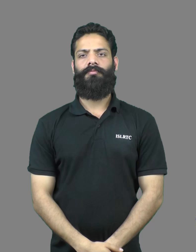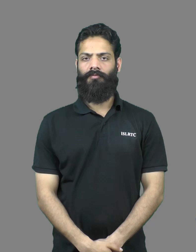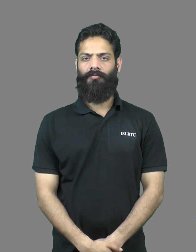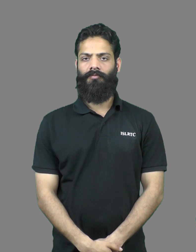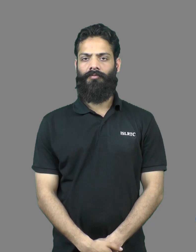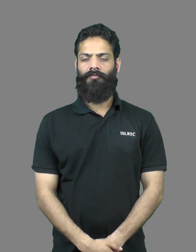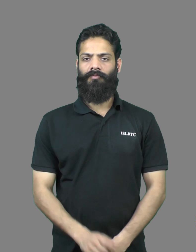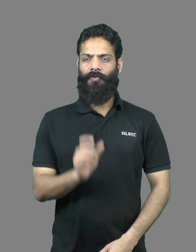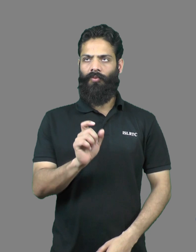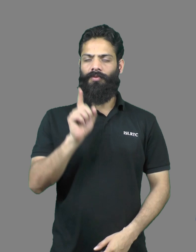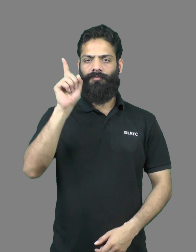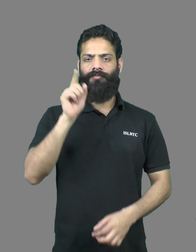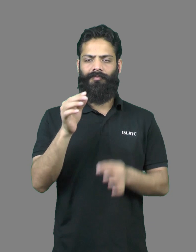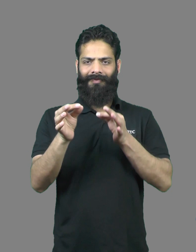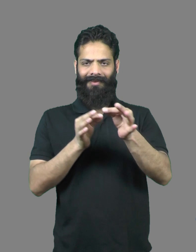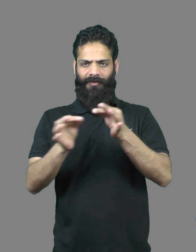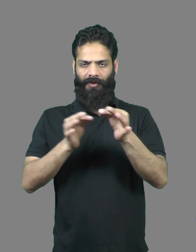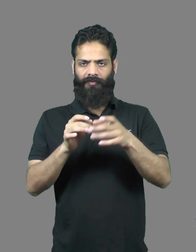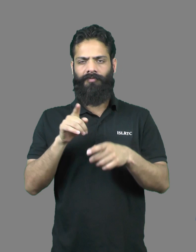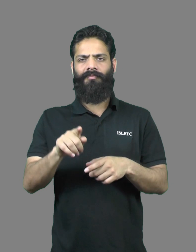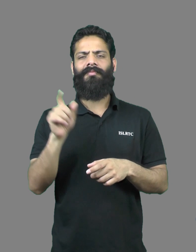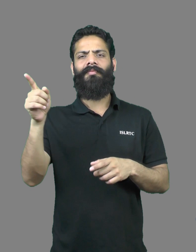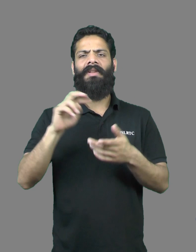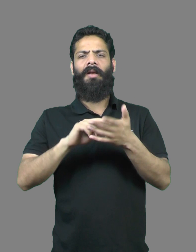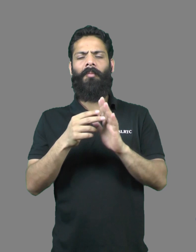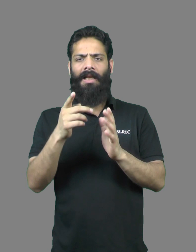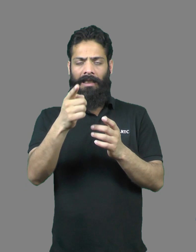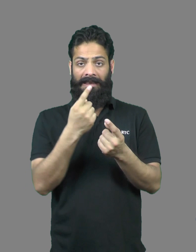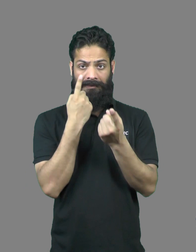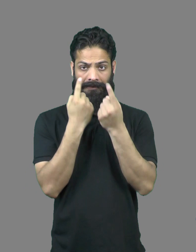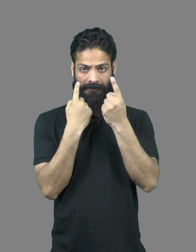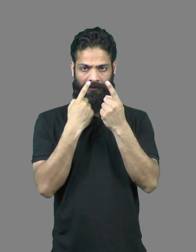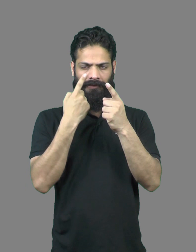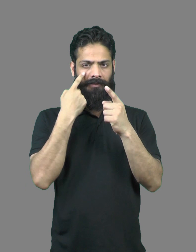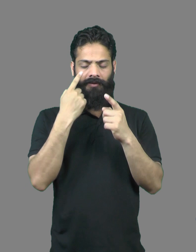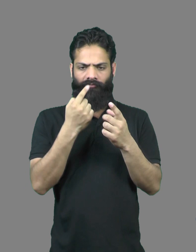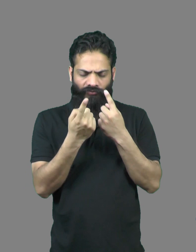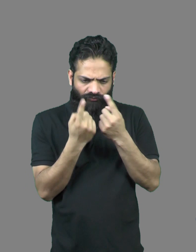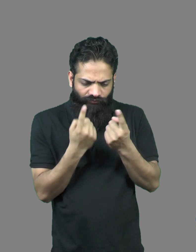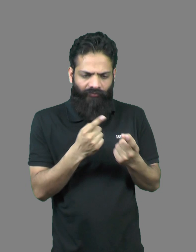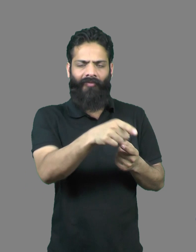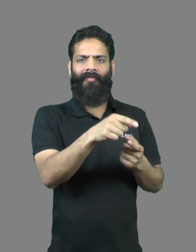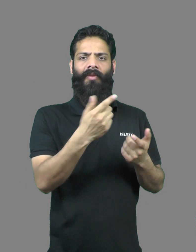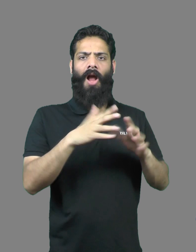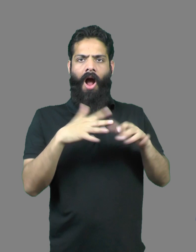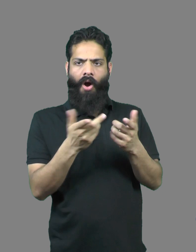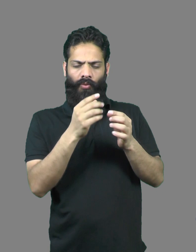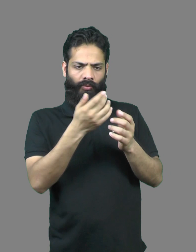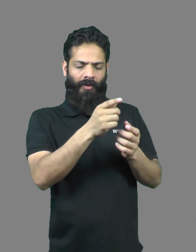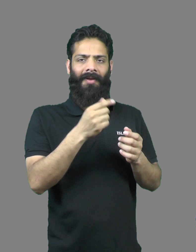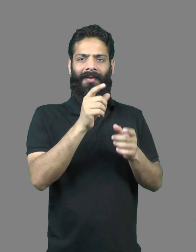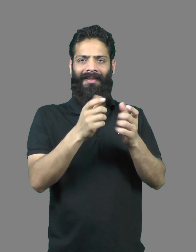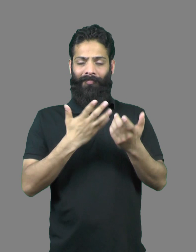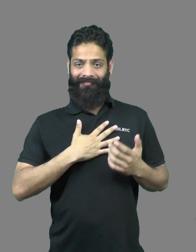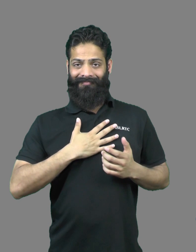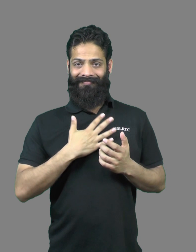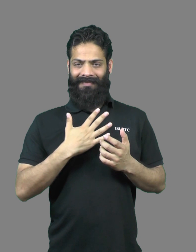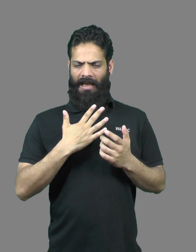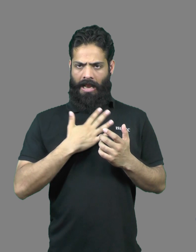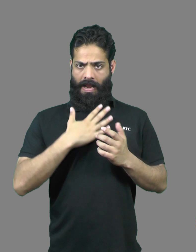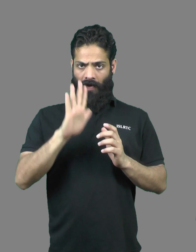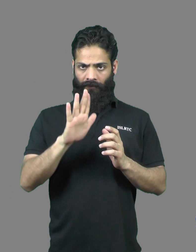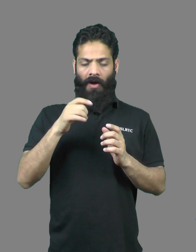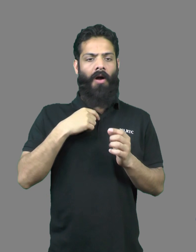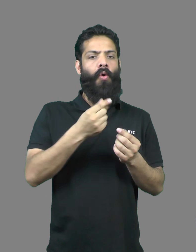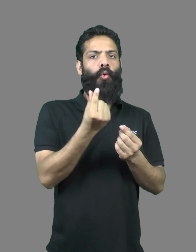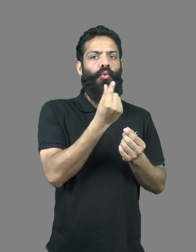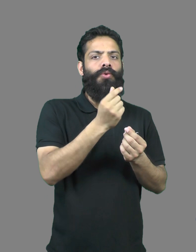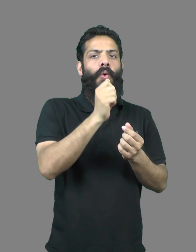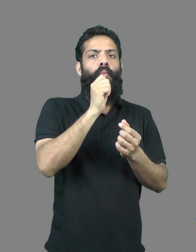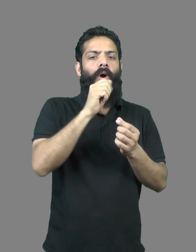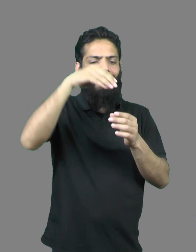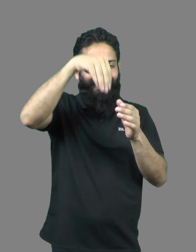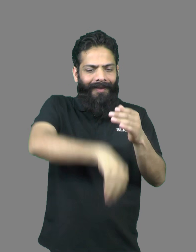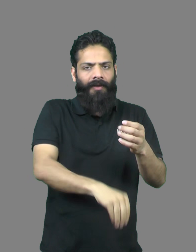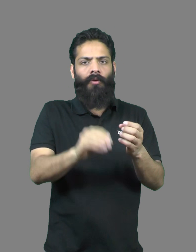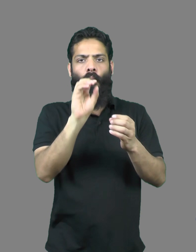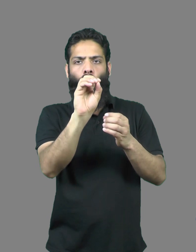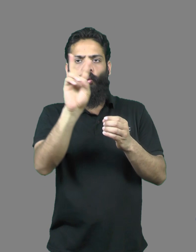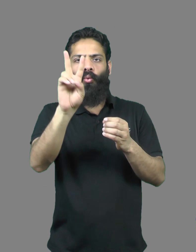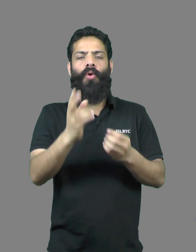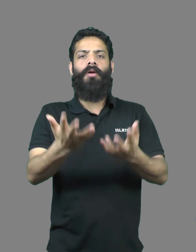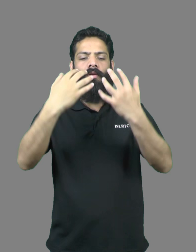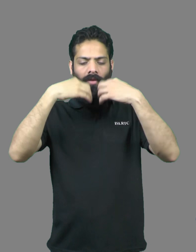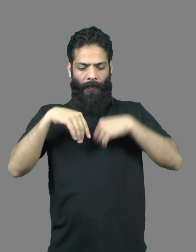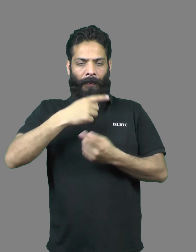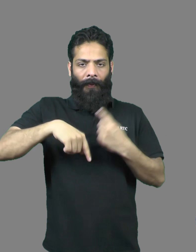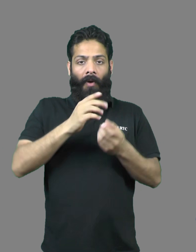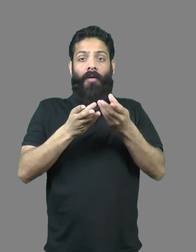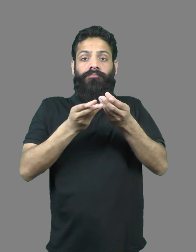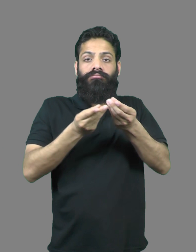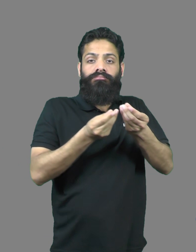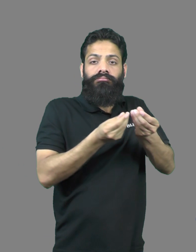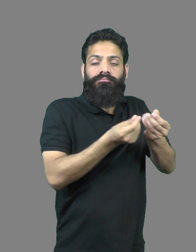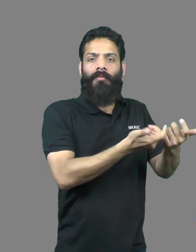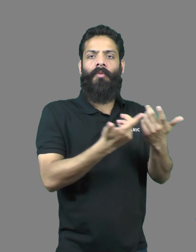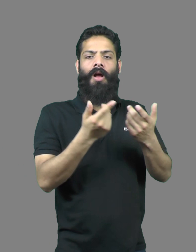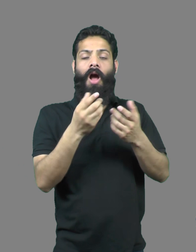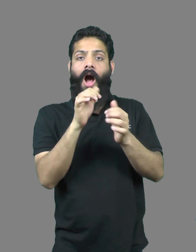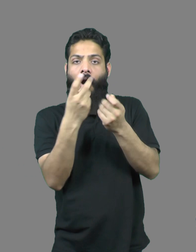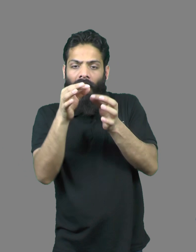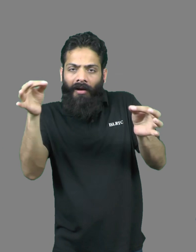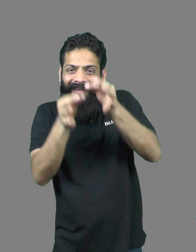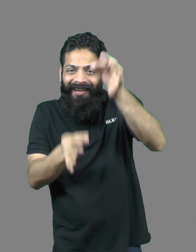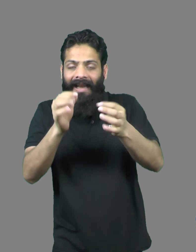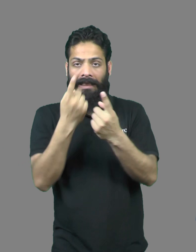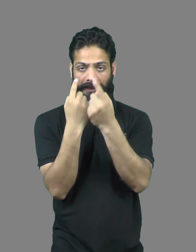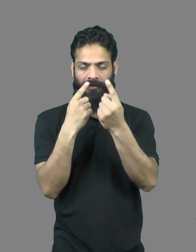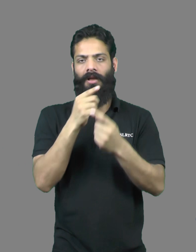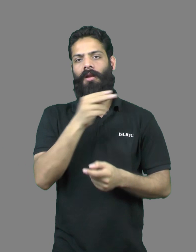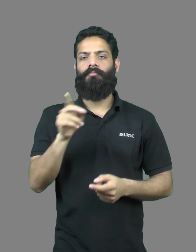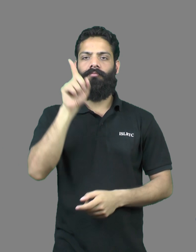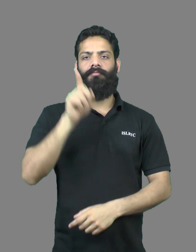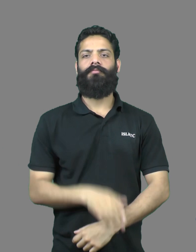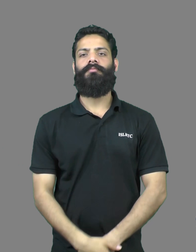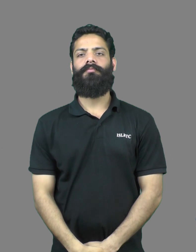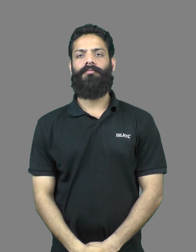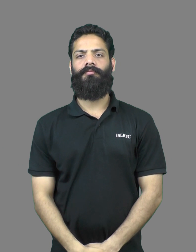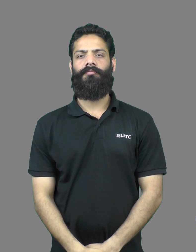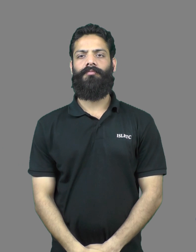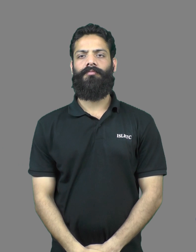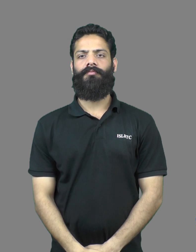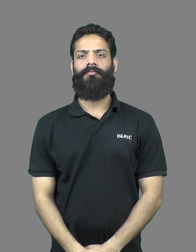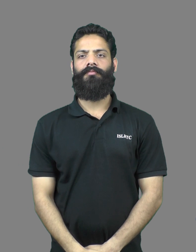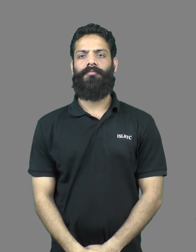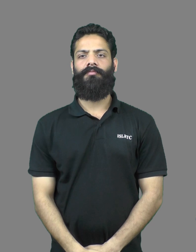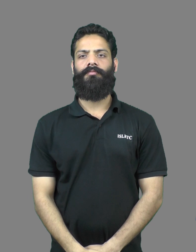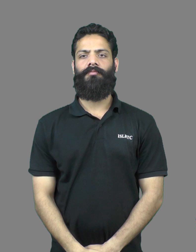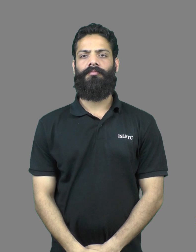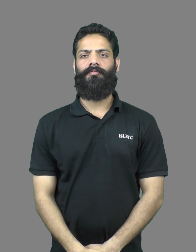Biological Oxygen Demand